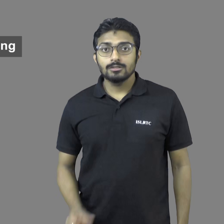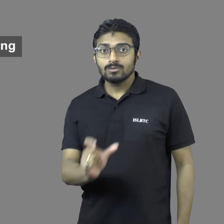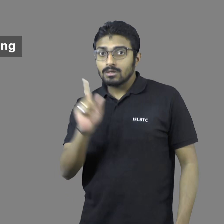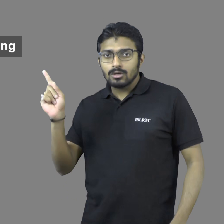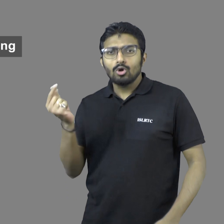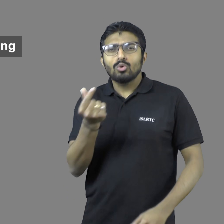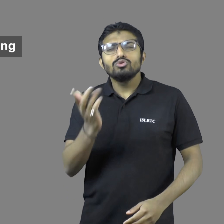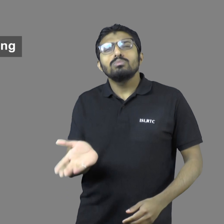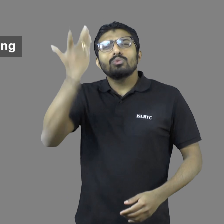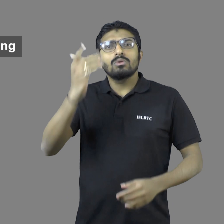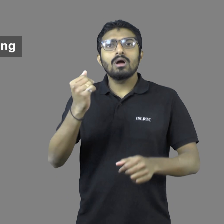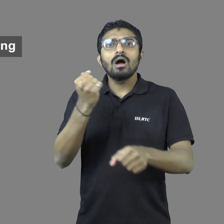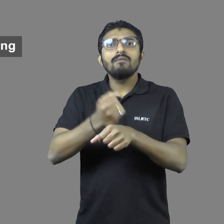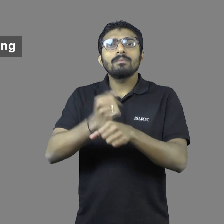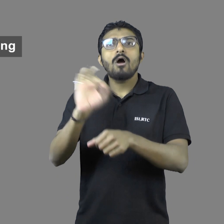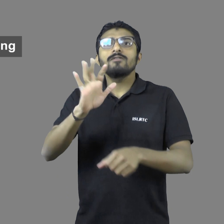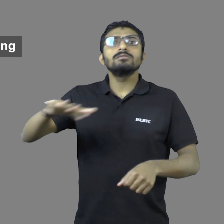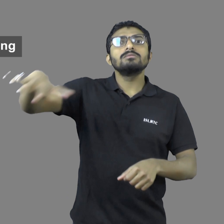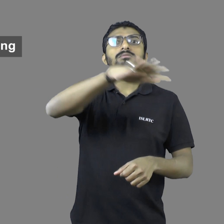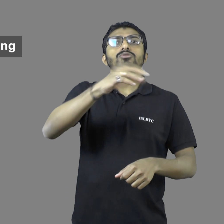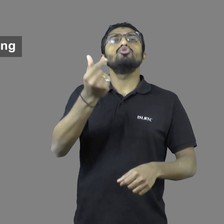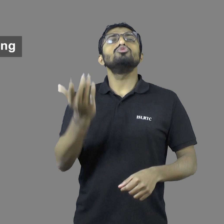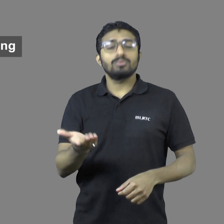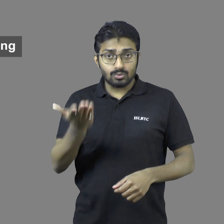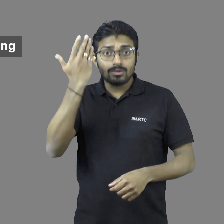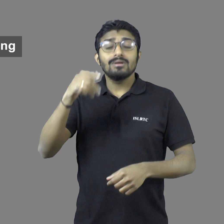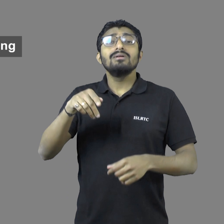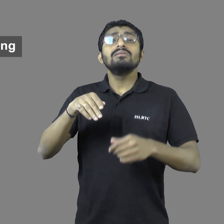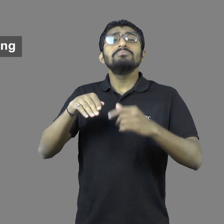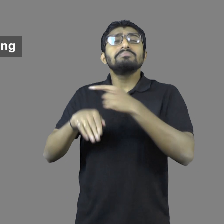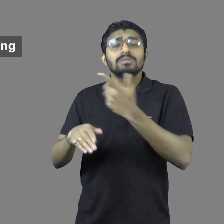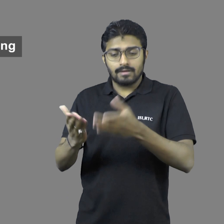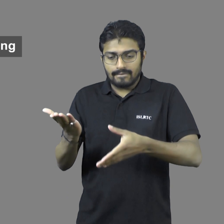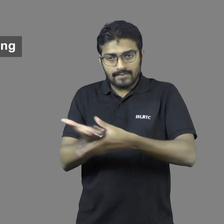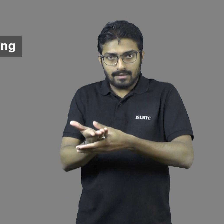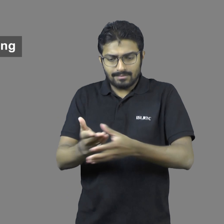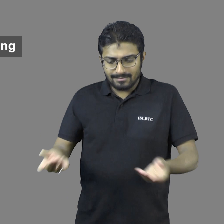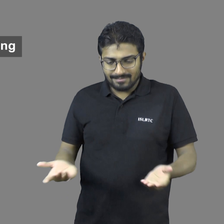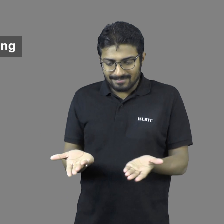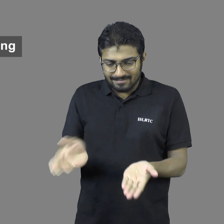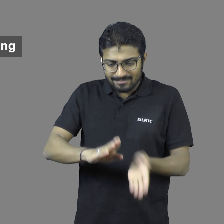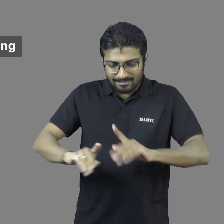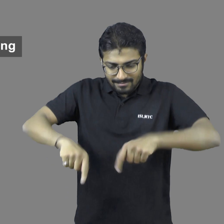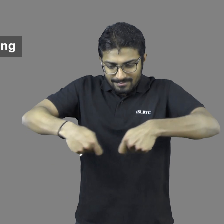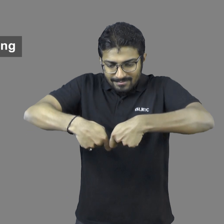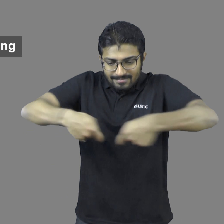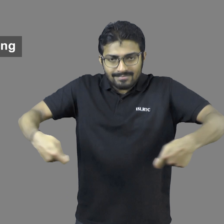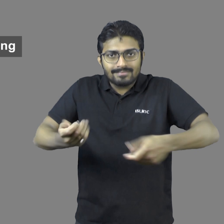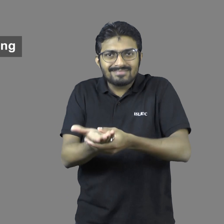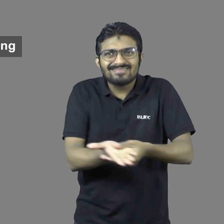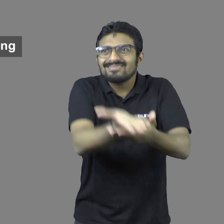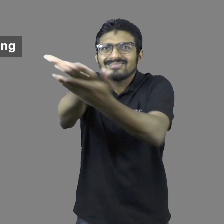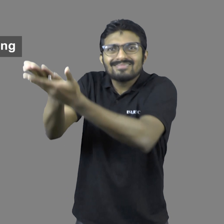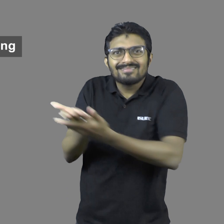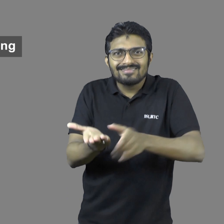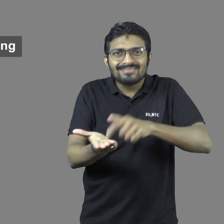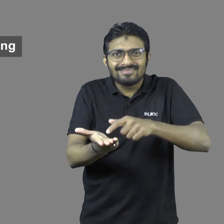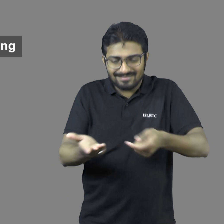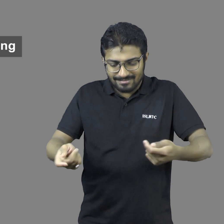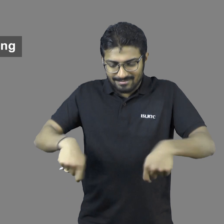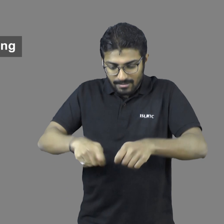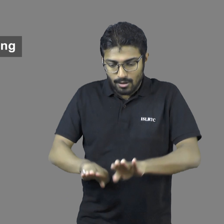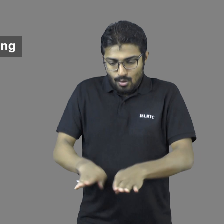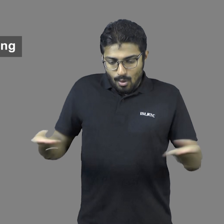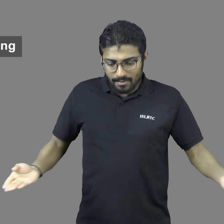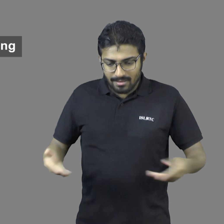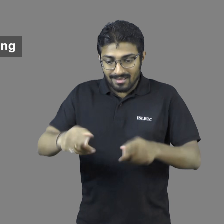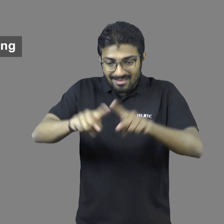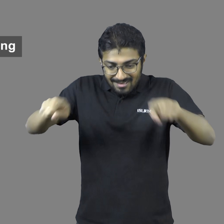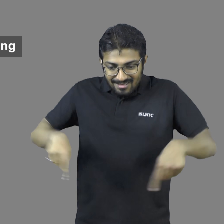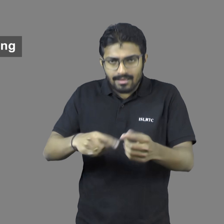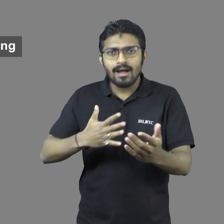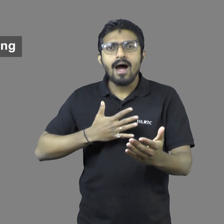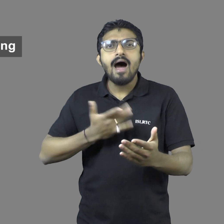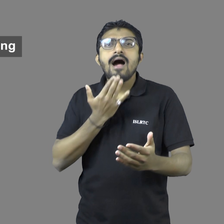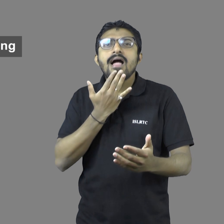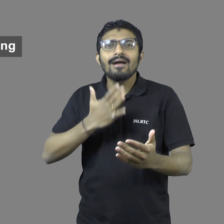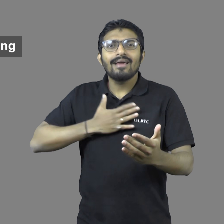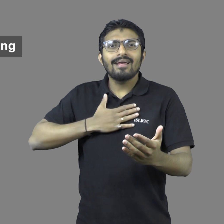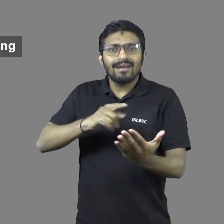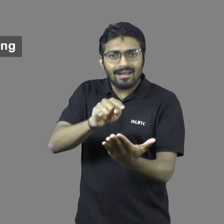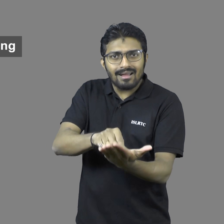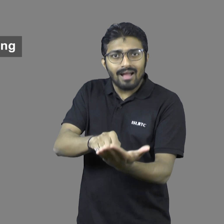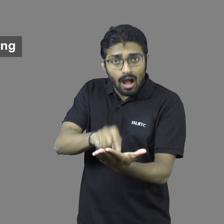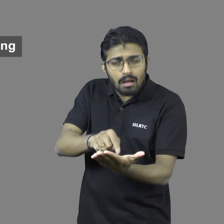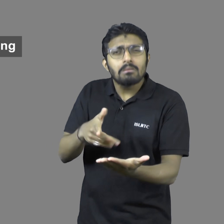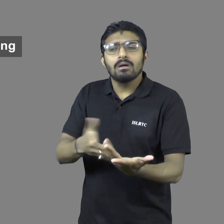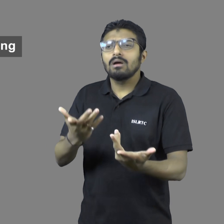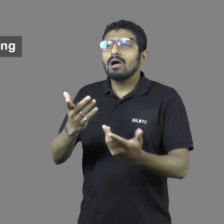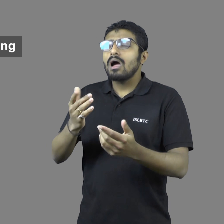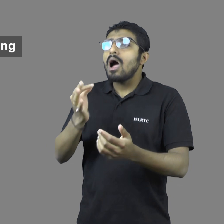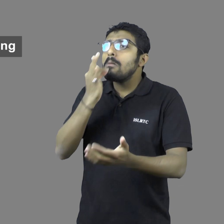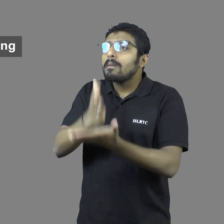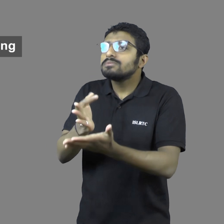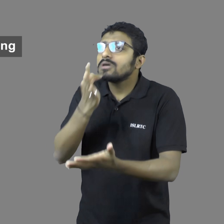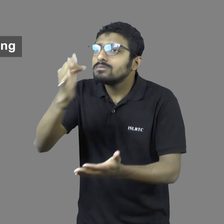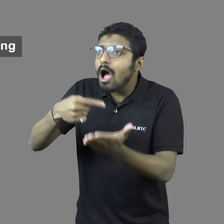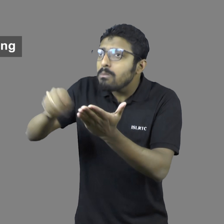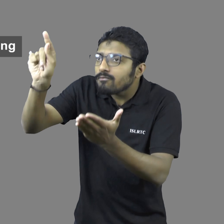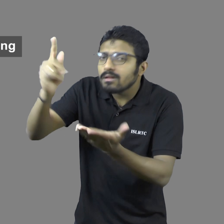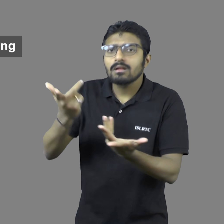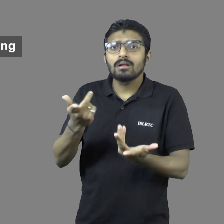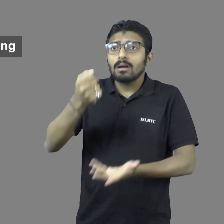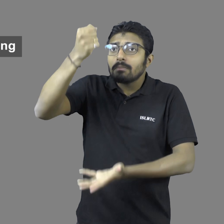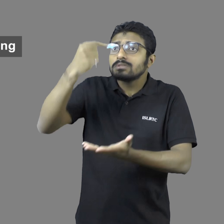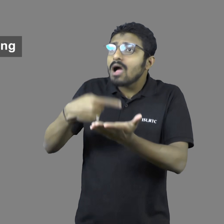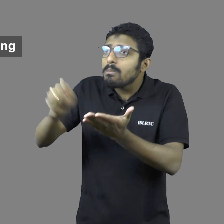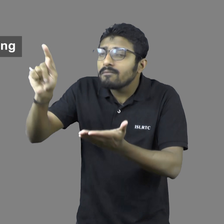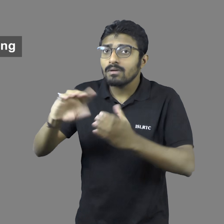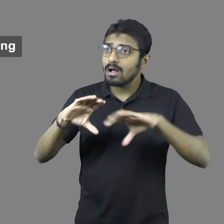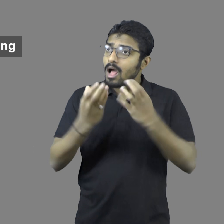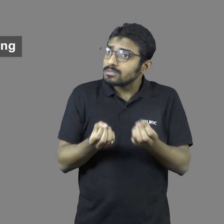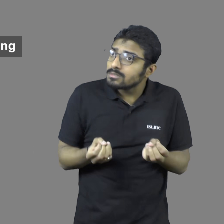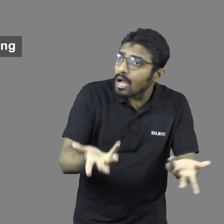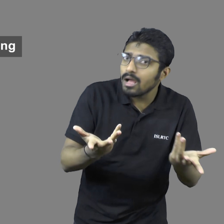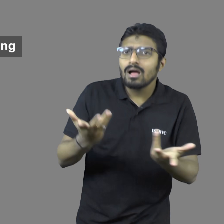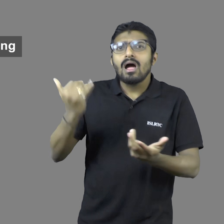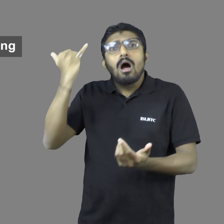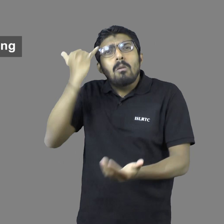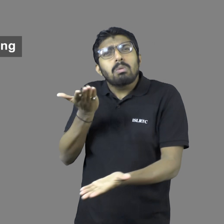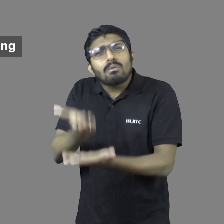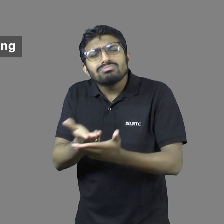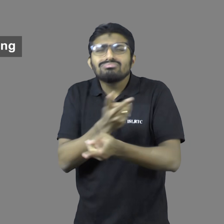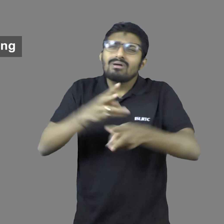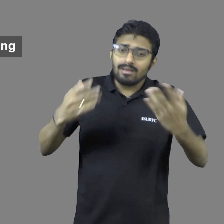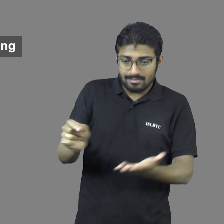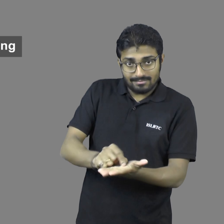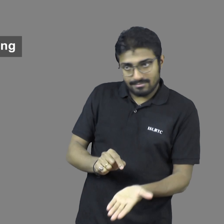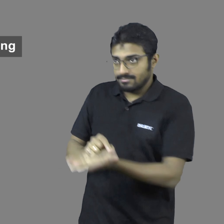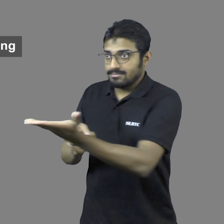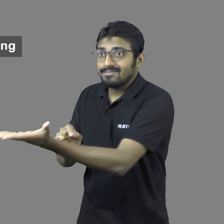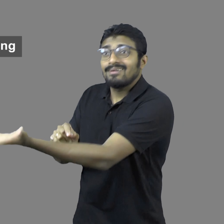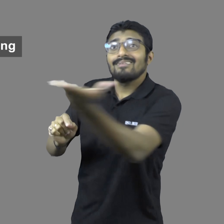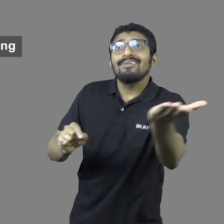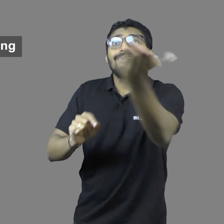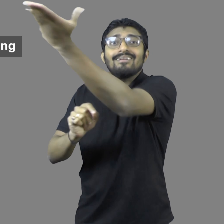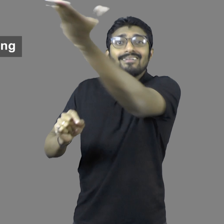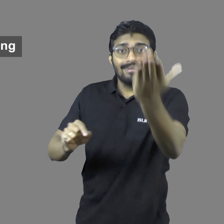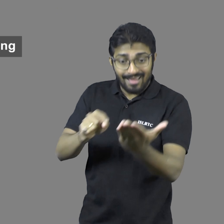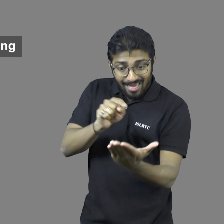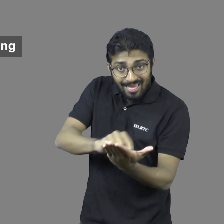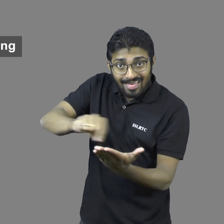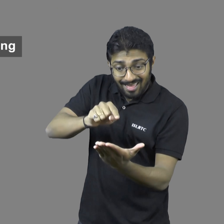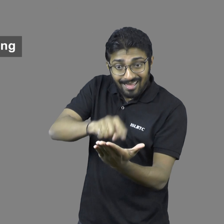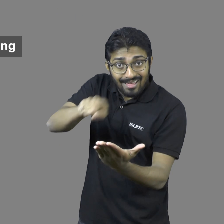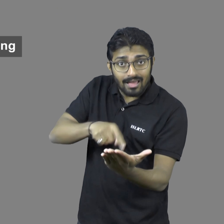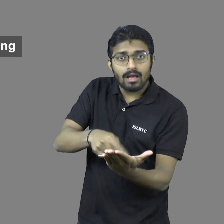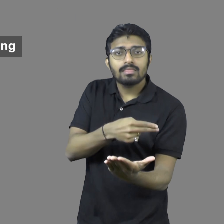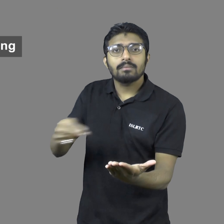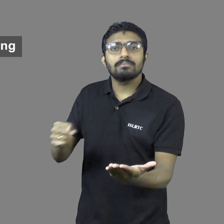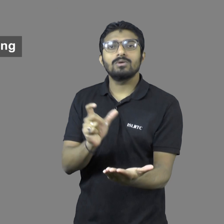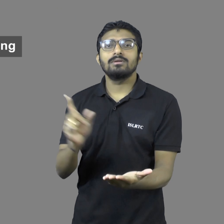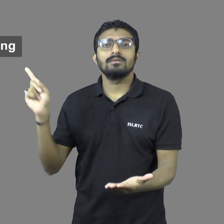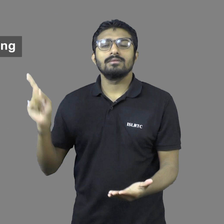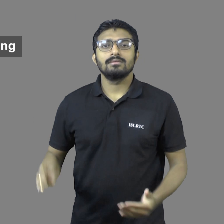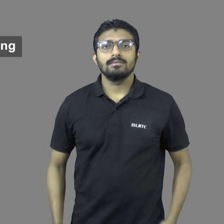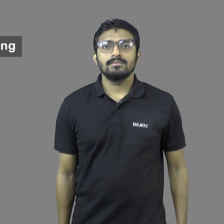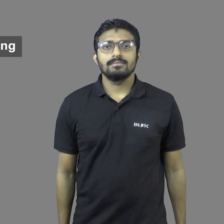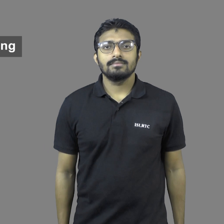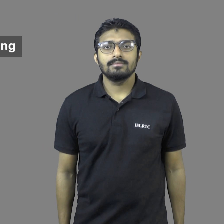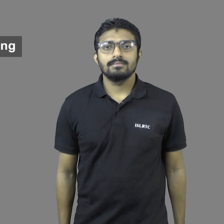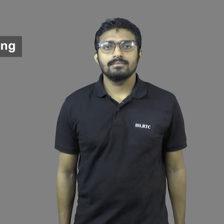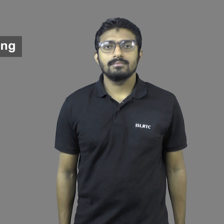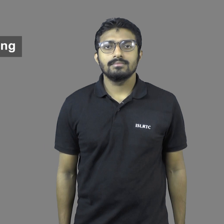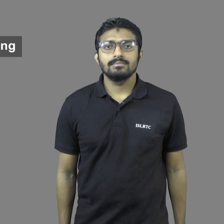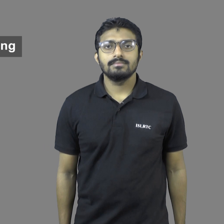Noting